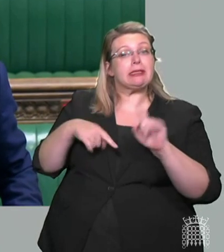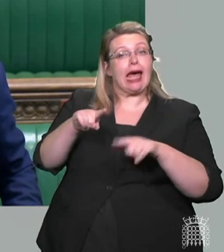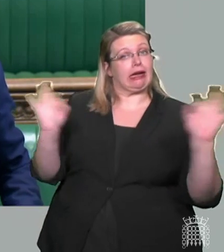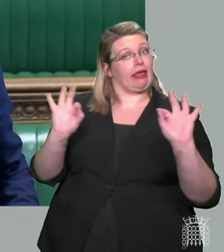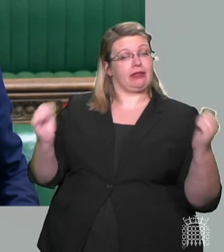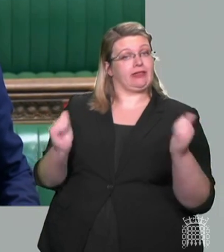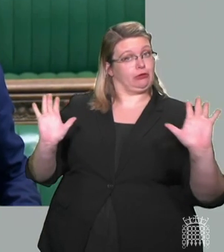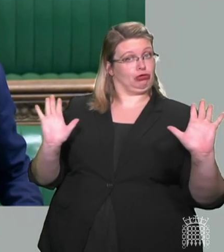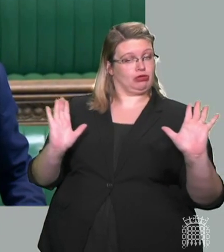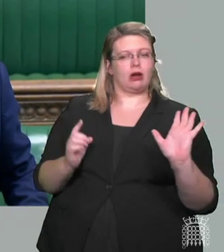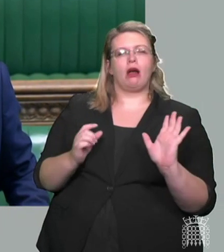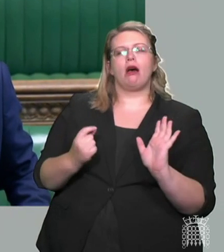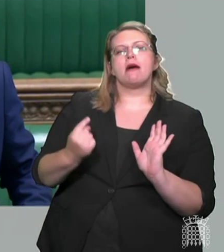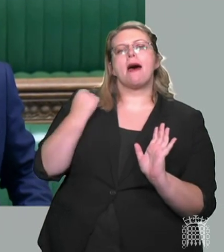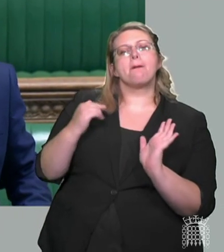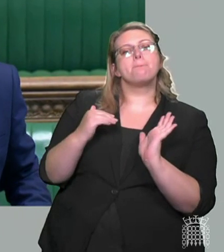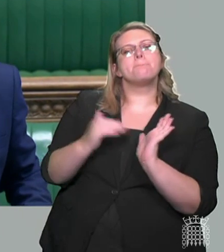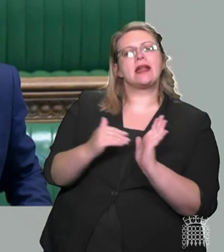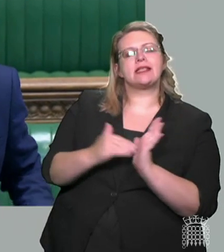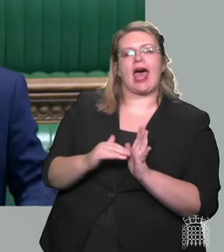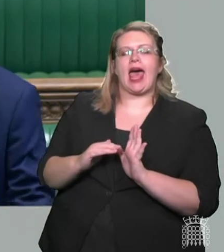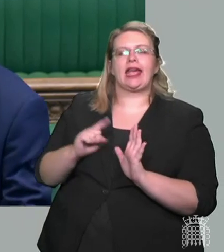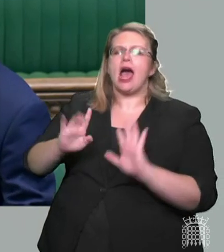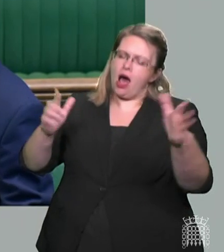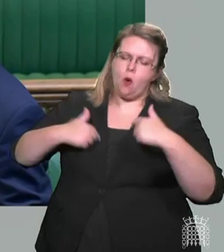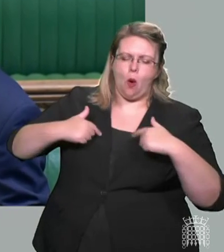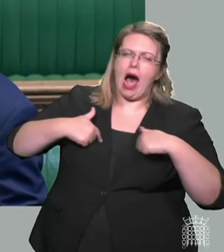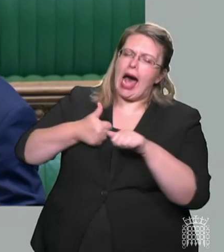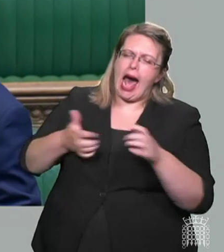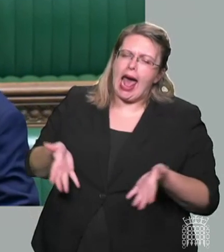Then on Monday, he tried to take the credit for the Health Secretary resigning.